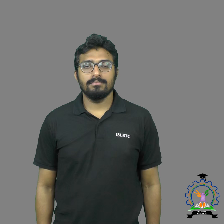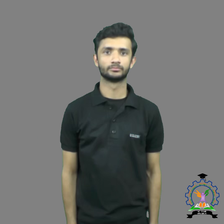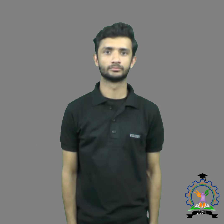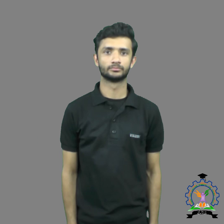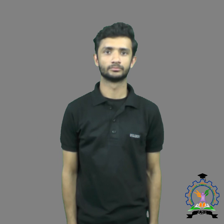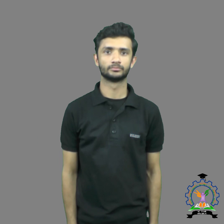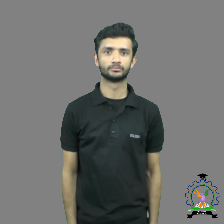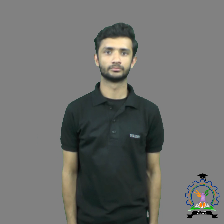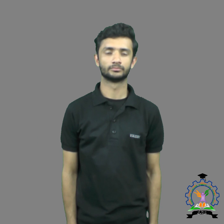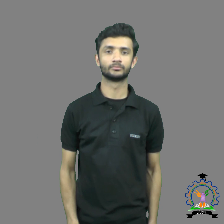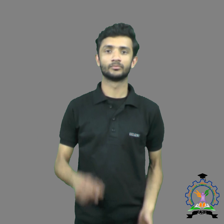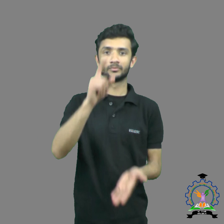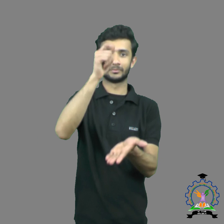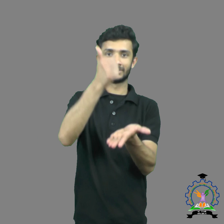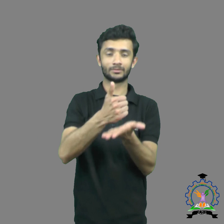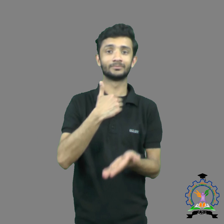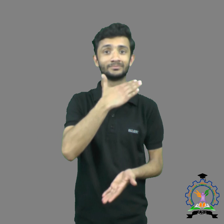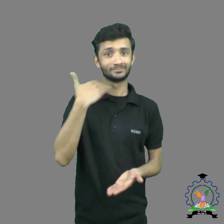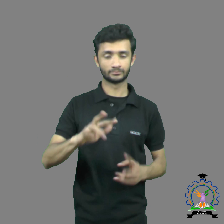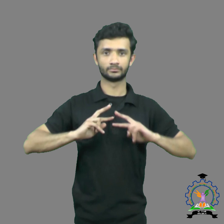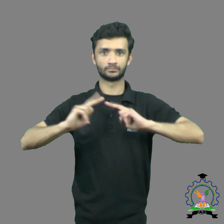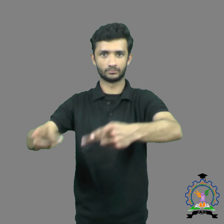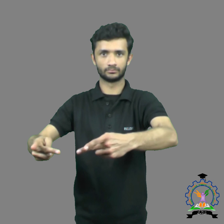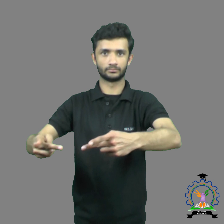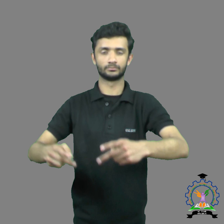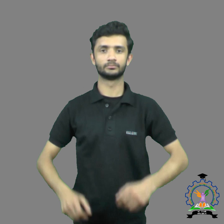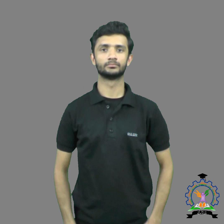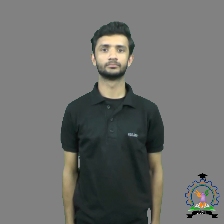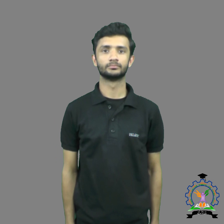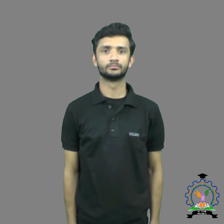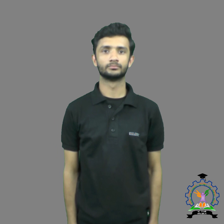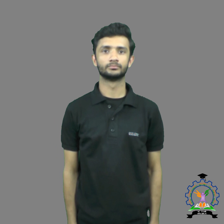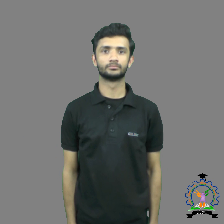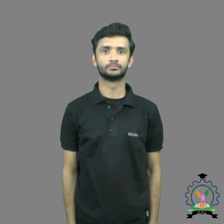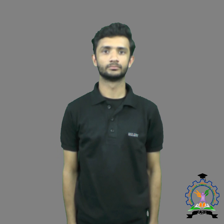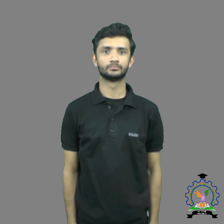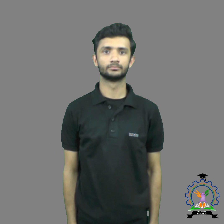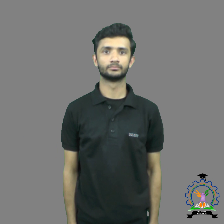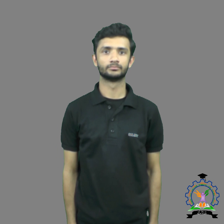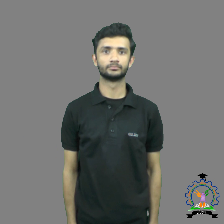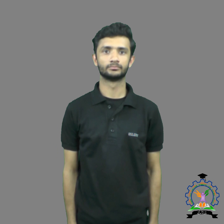Nominee